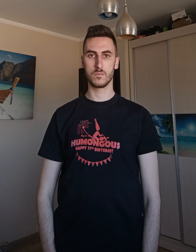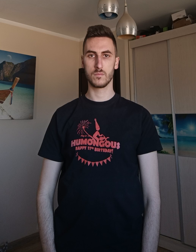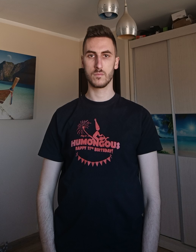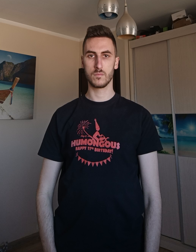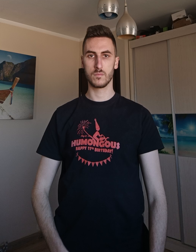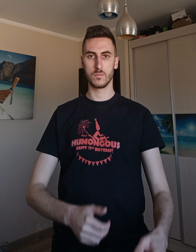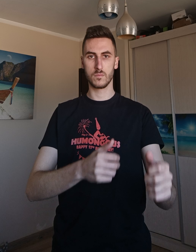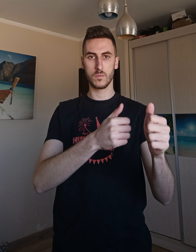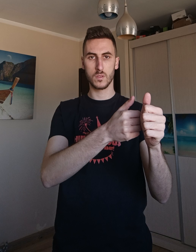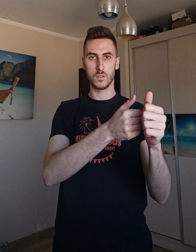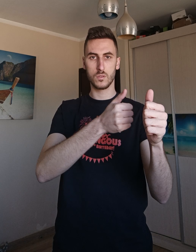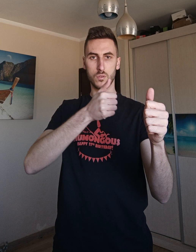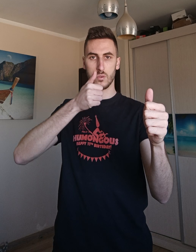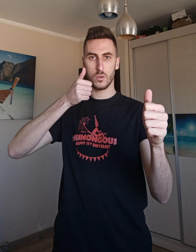תור